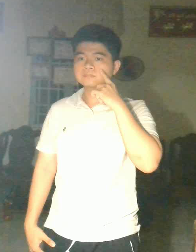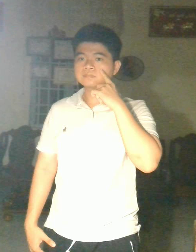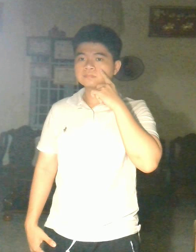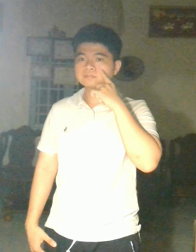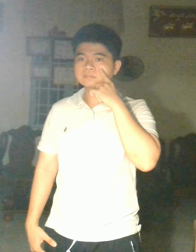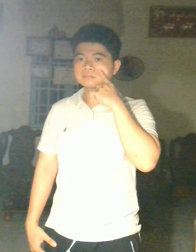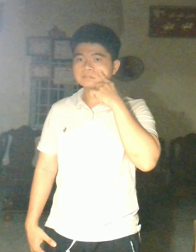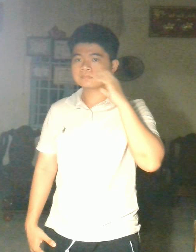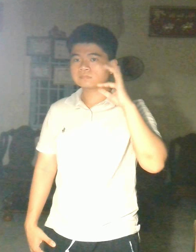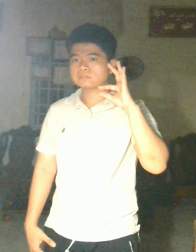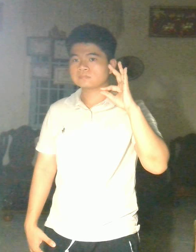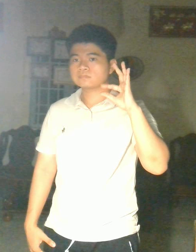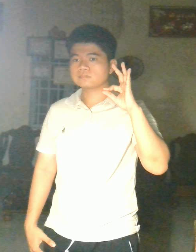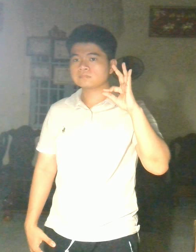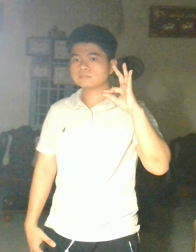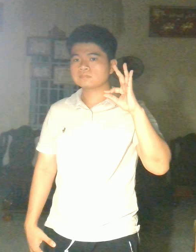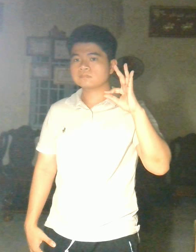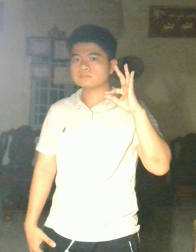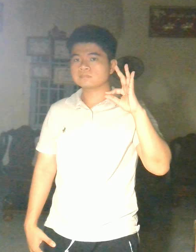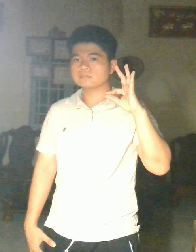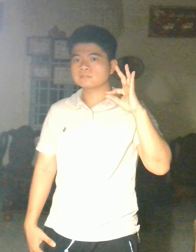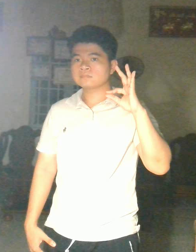lam quen